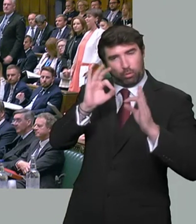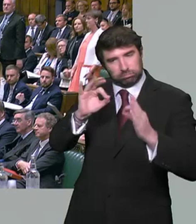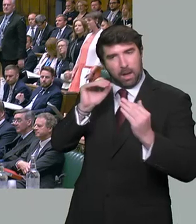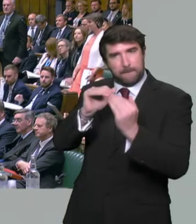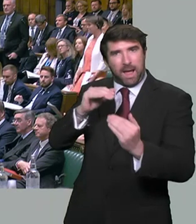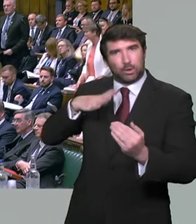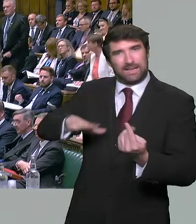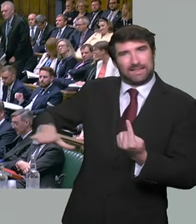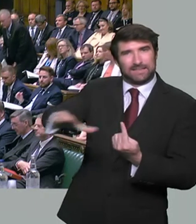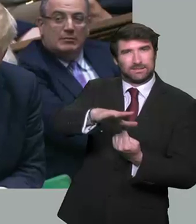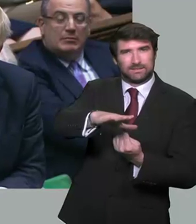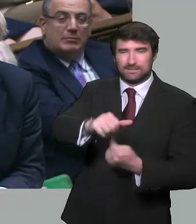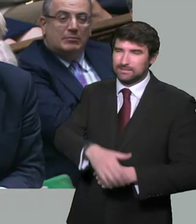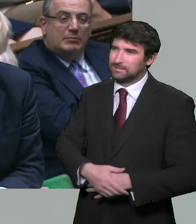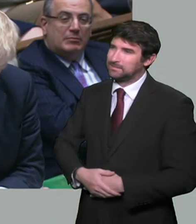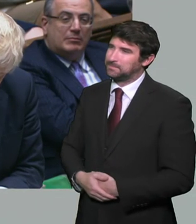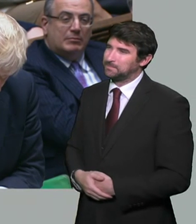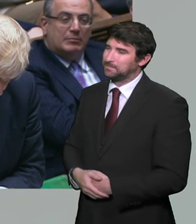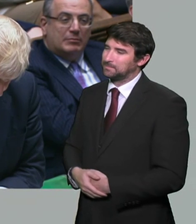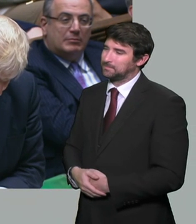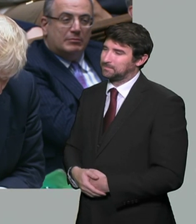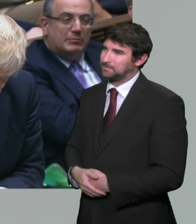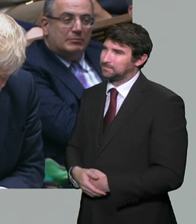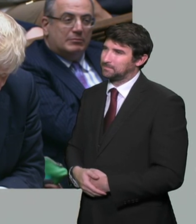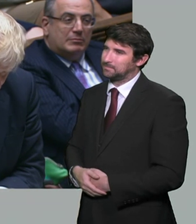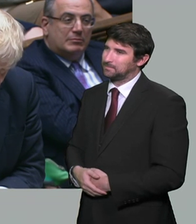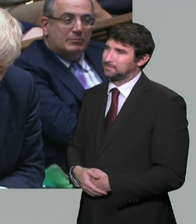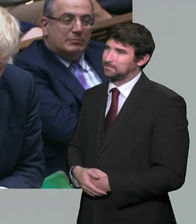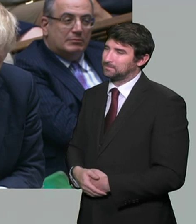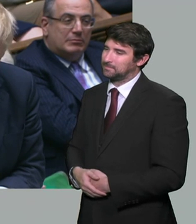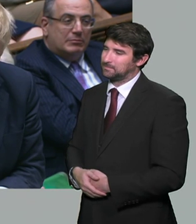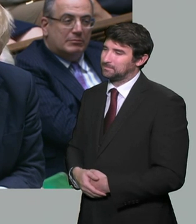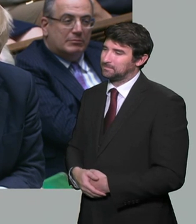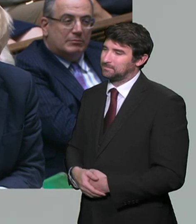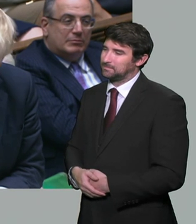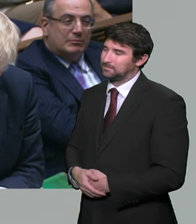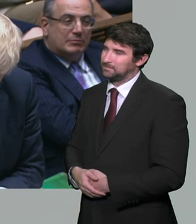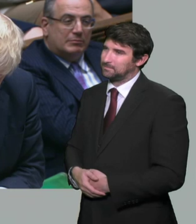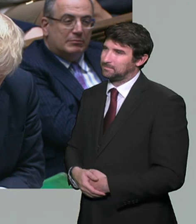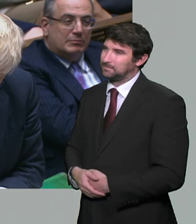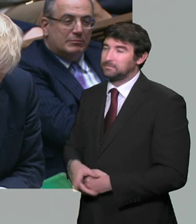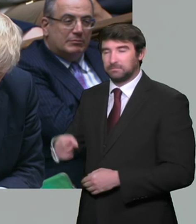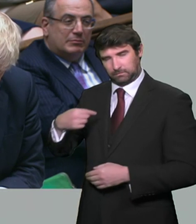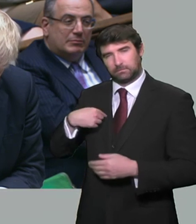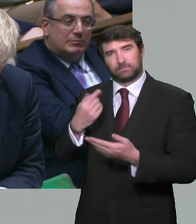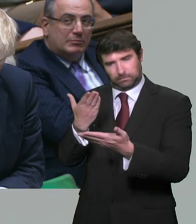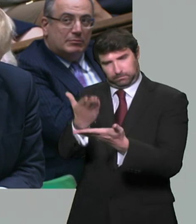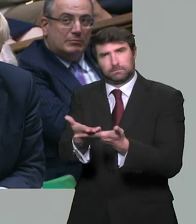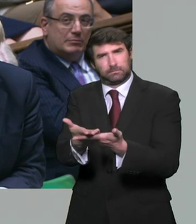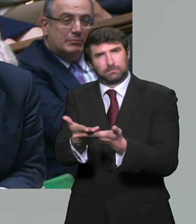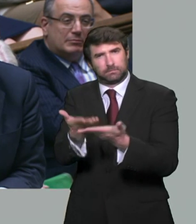My honourable Friend is quite right; he is a great advocate for the people of Grantham and Stamford.